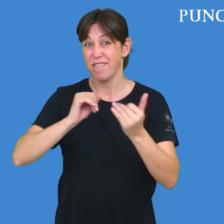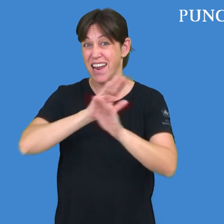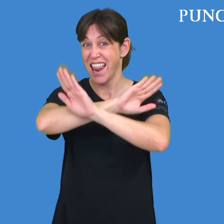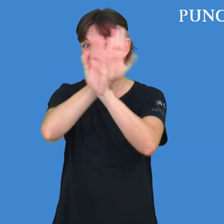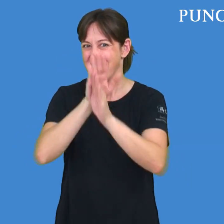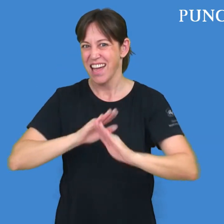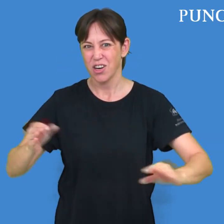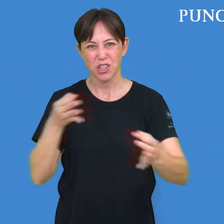resultado